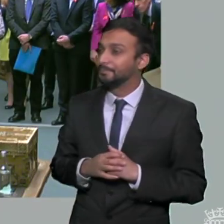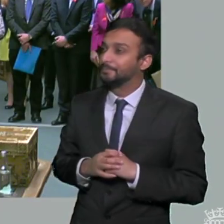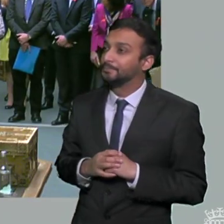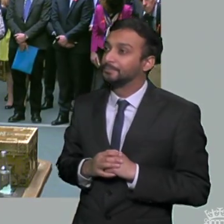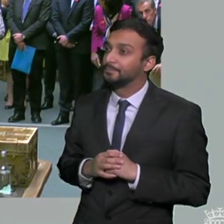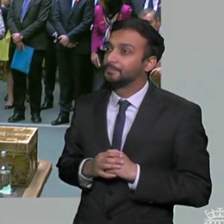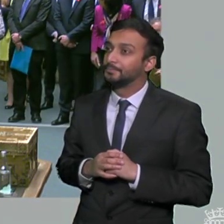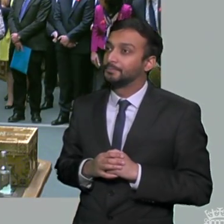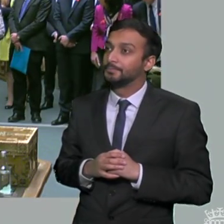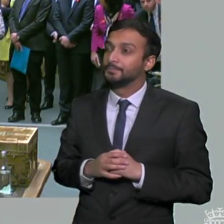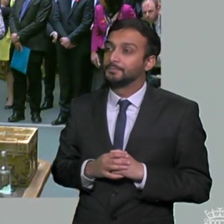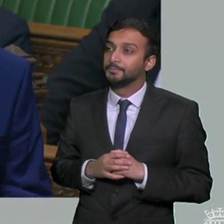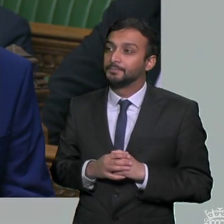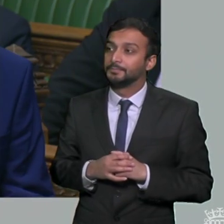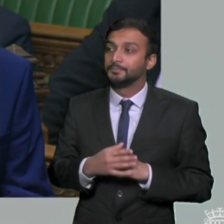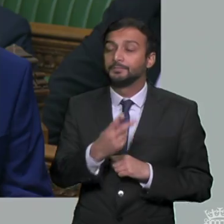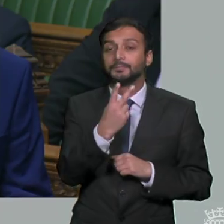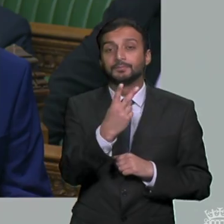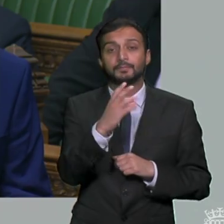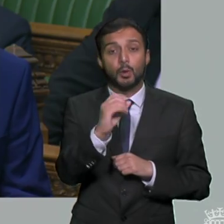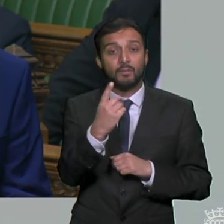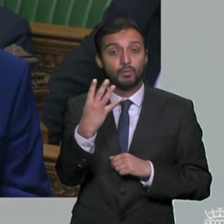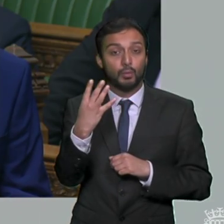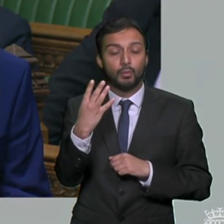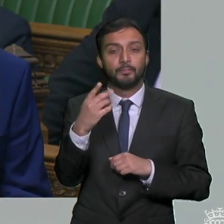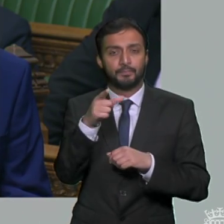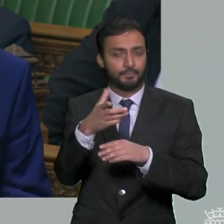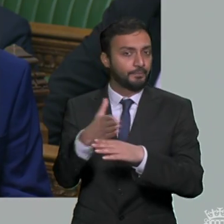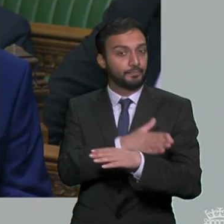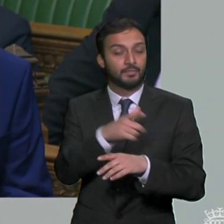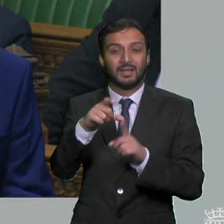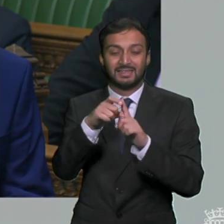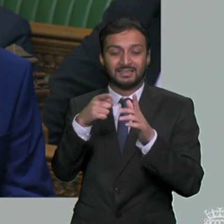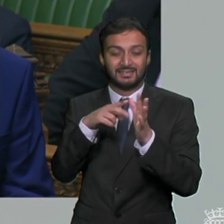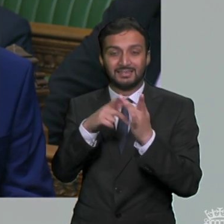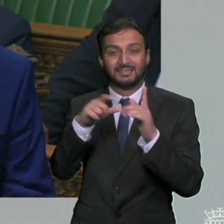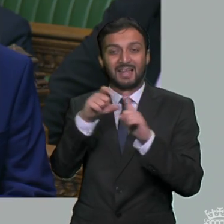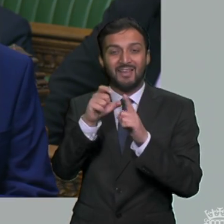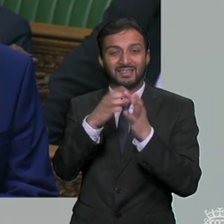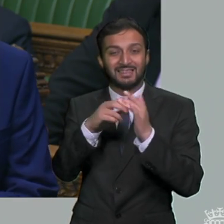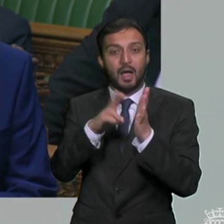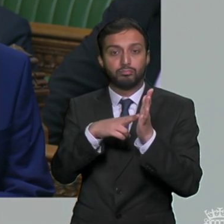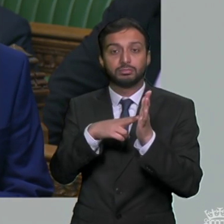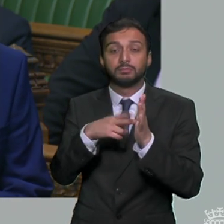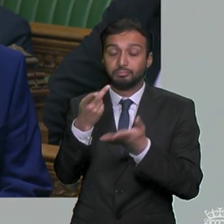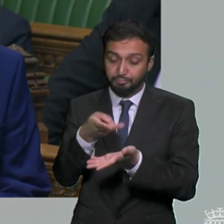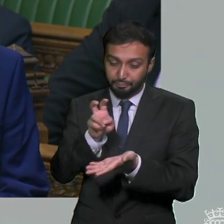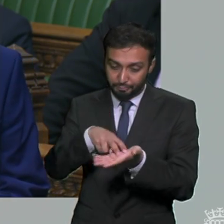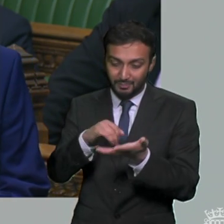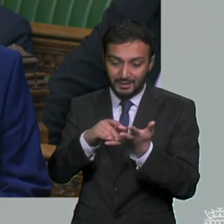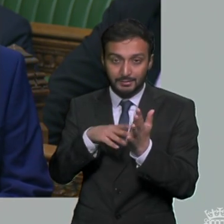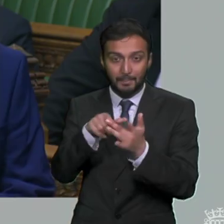In 2014, the Prime Minister’s predecessor David Cameron signed up to the Smith commission, which promised among other things that